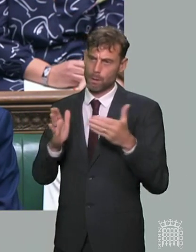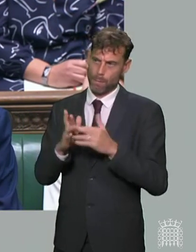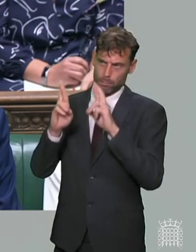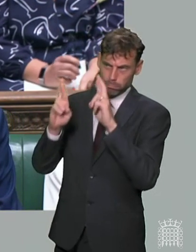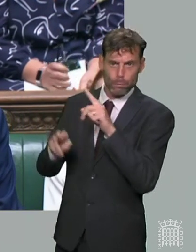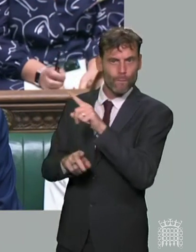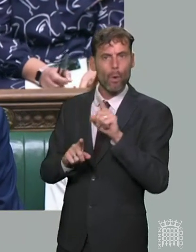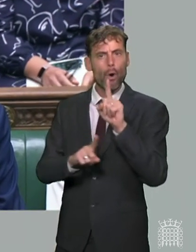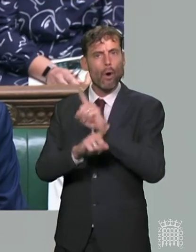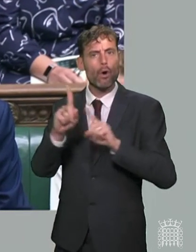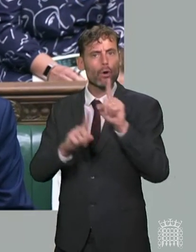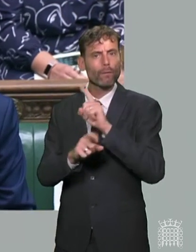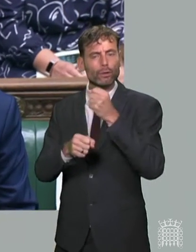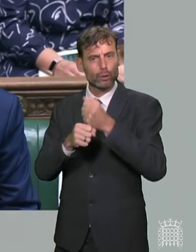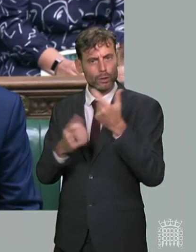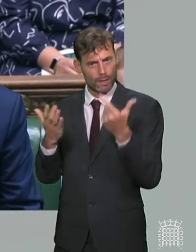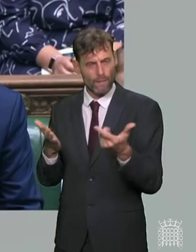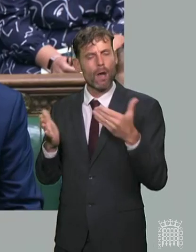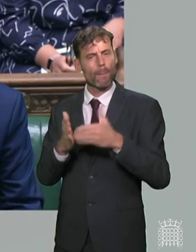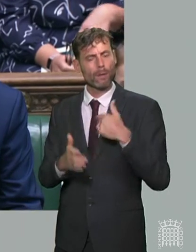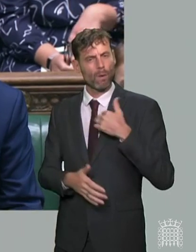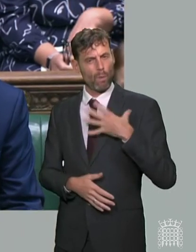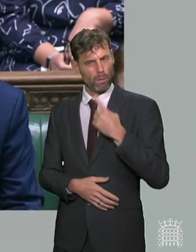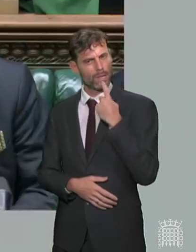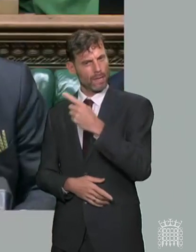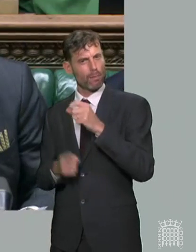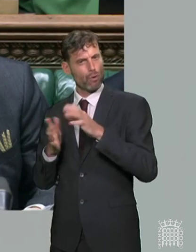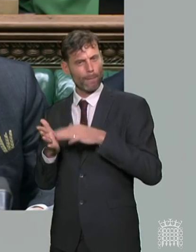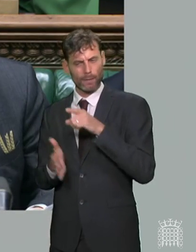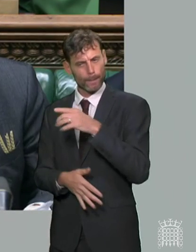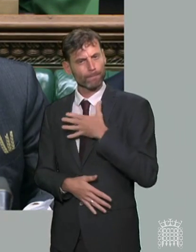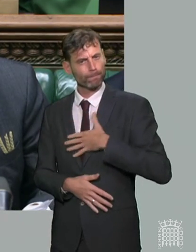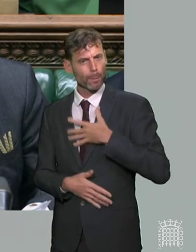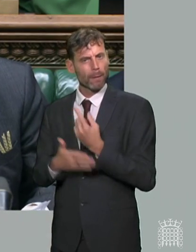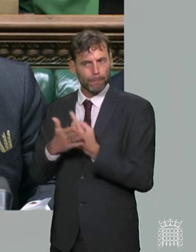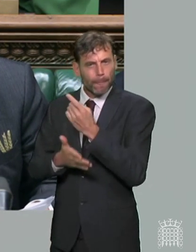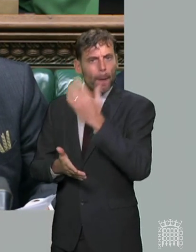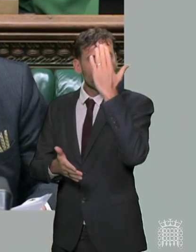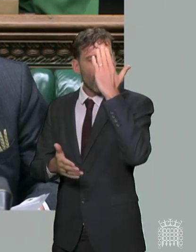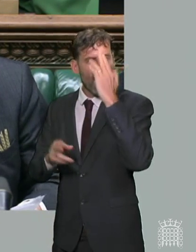May I also offer my condolences to the Prime Minister on the loss of his mother?